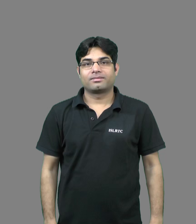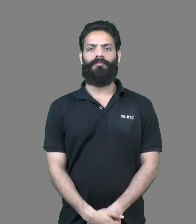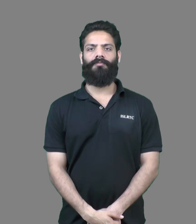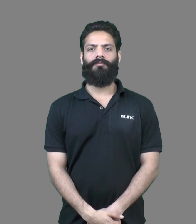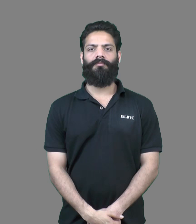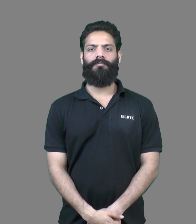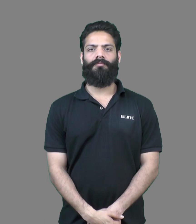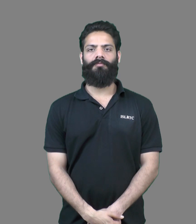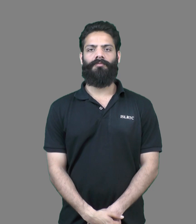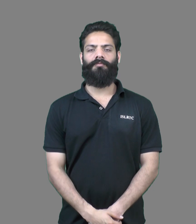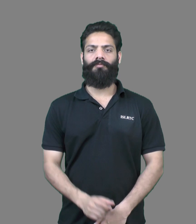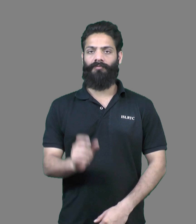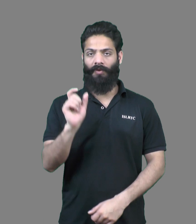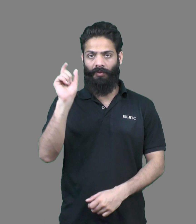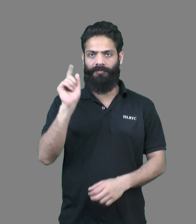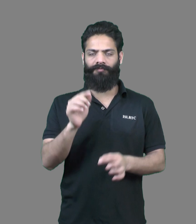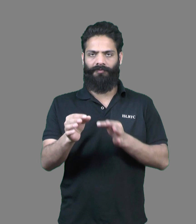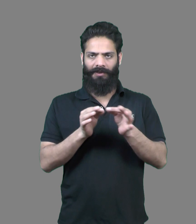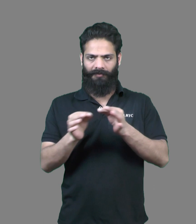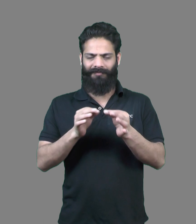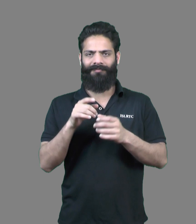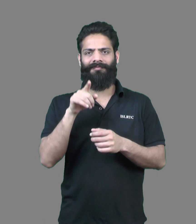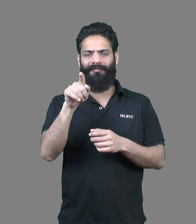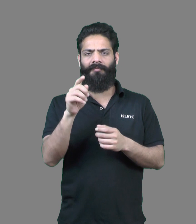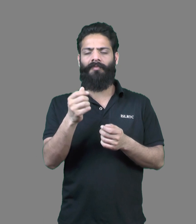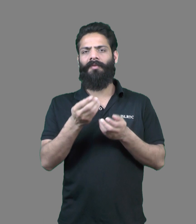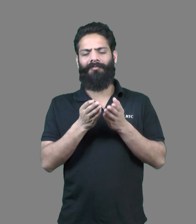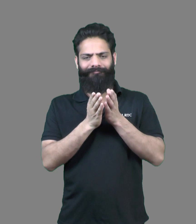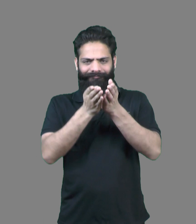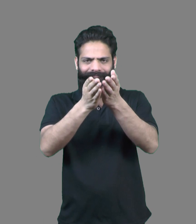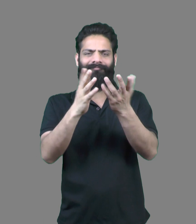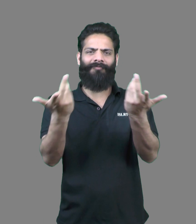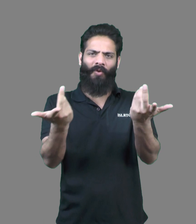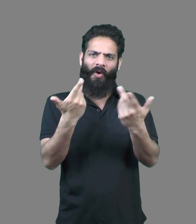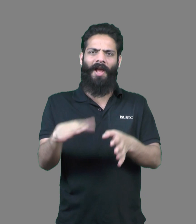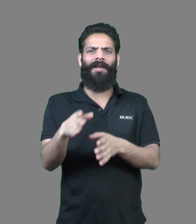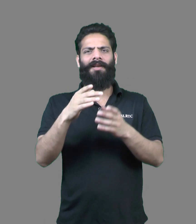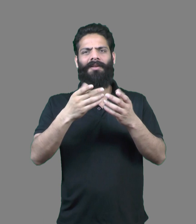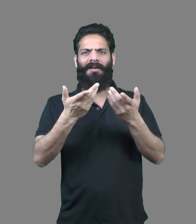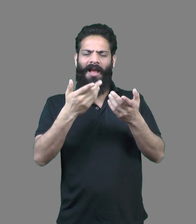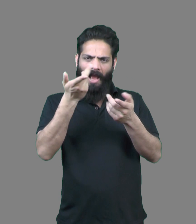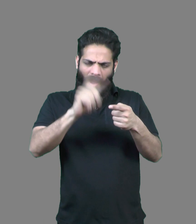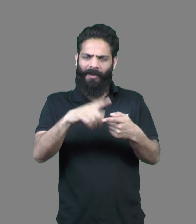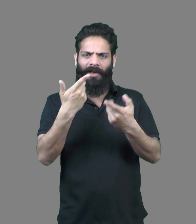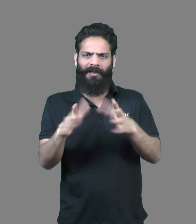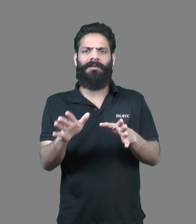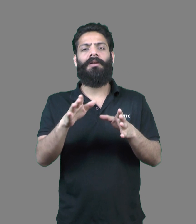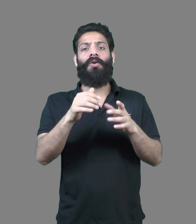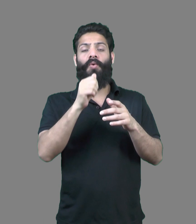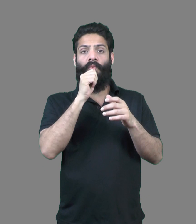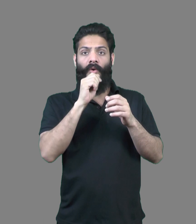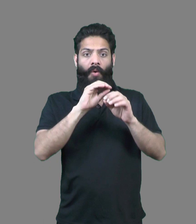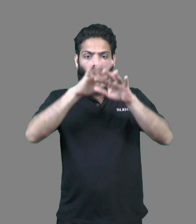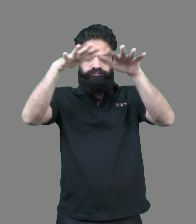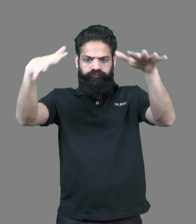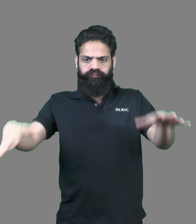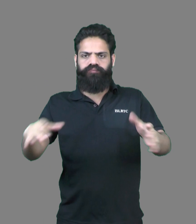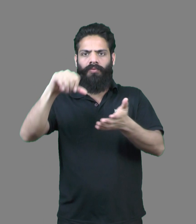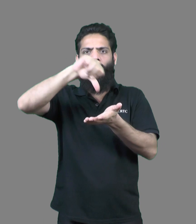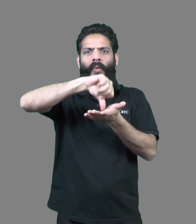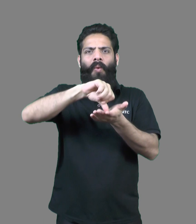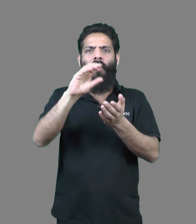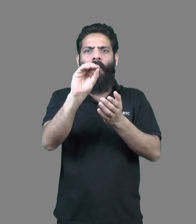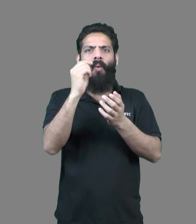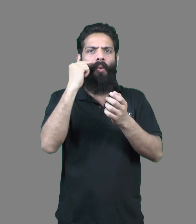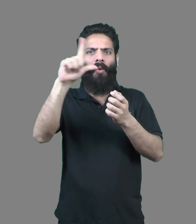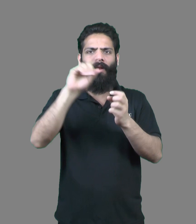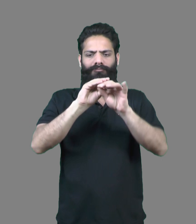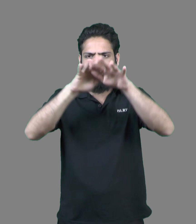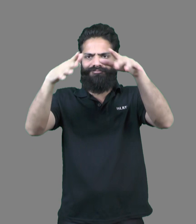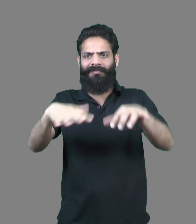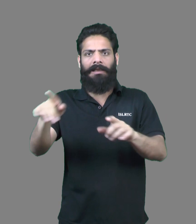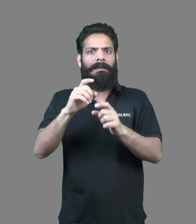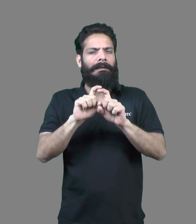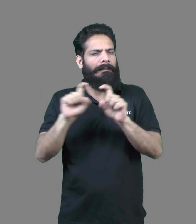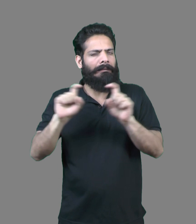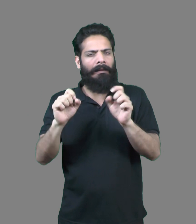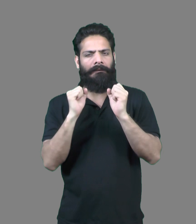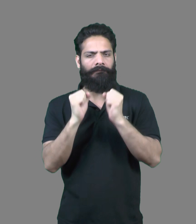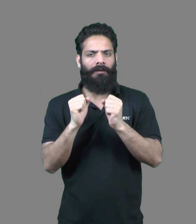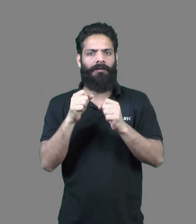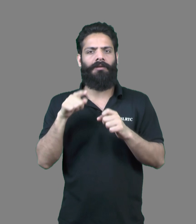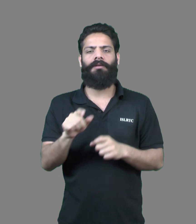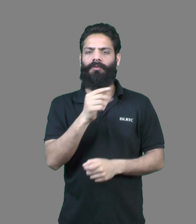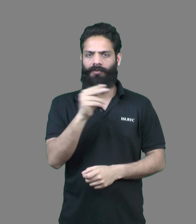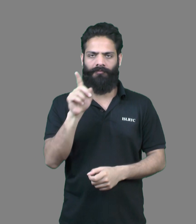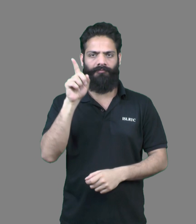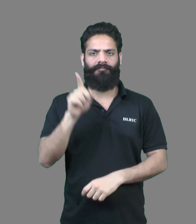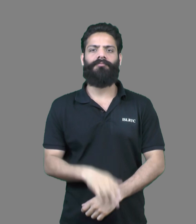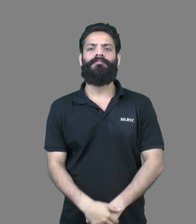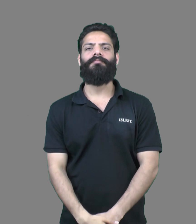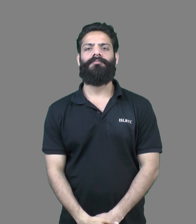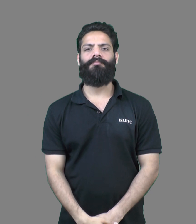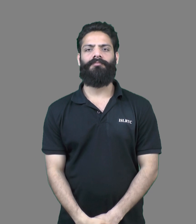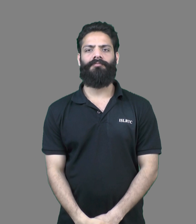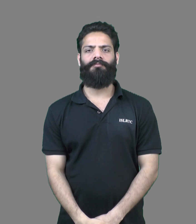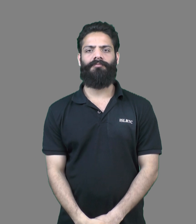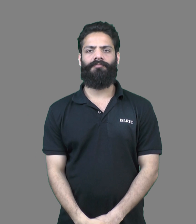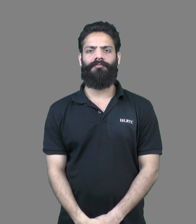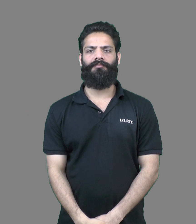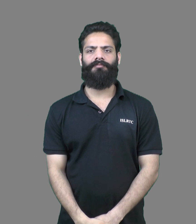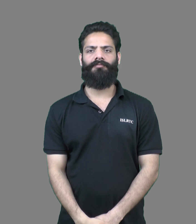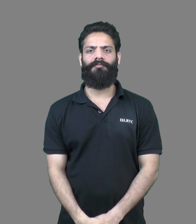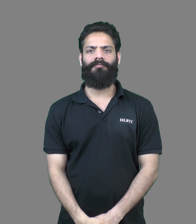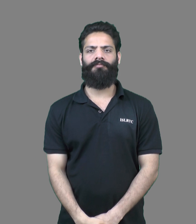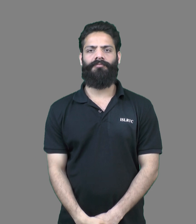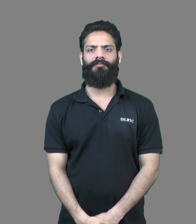Oil Spill